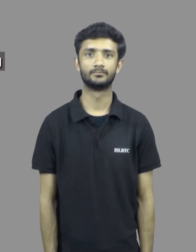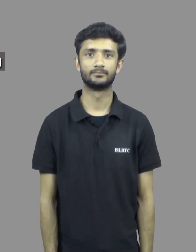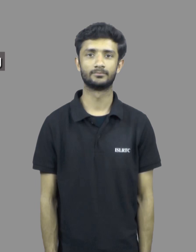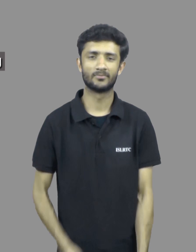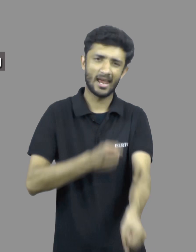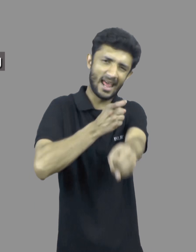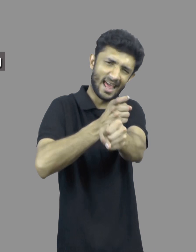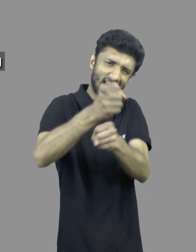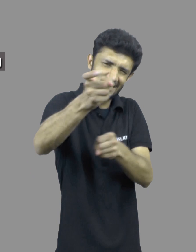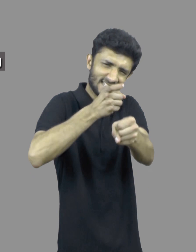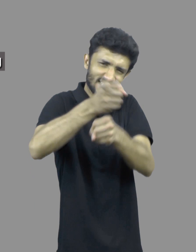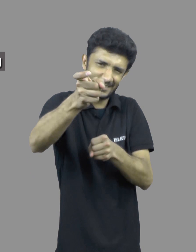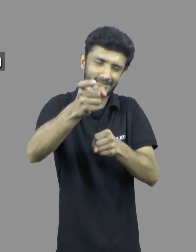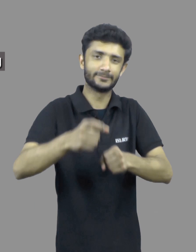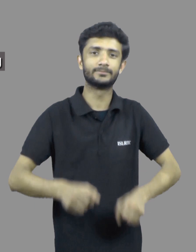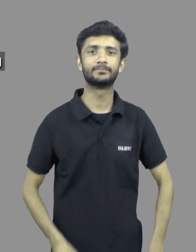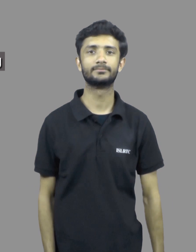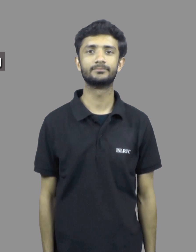Pull Someone's Leg